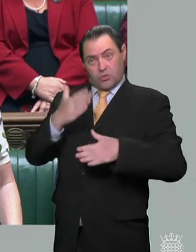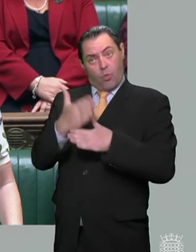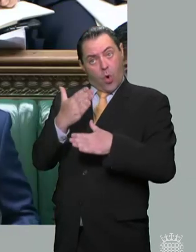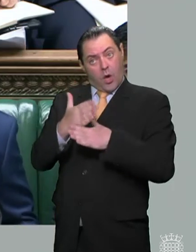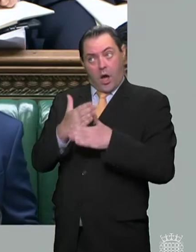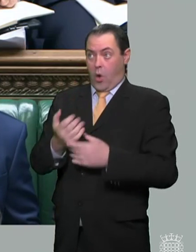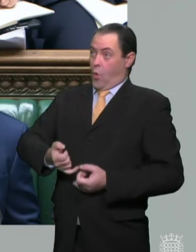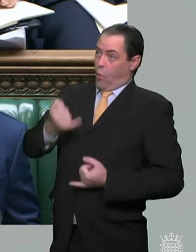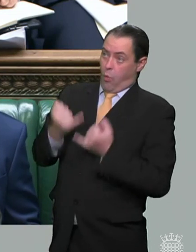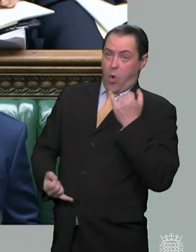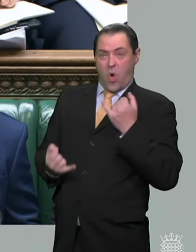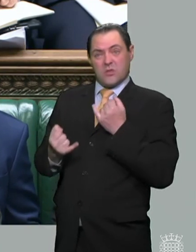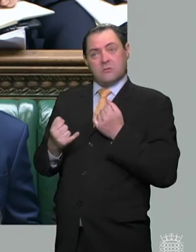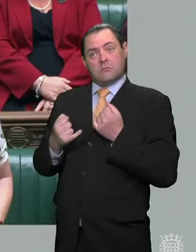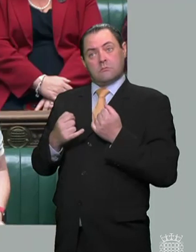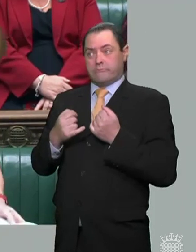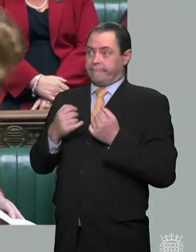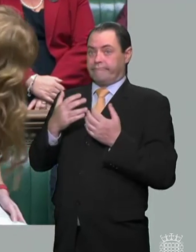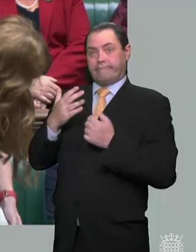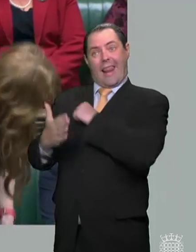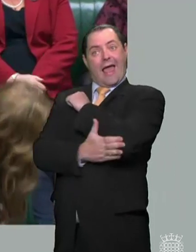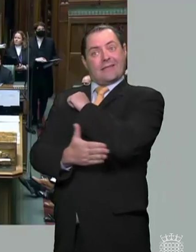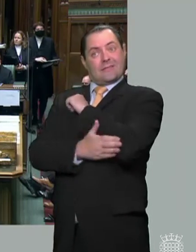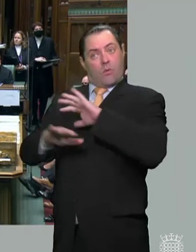“among the worst idlers in the world”?